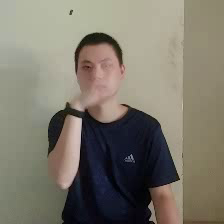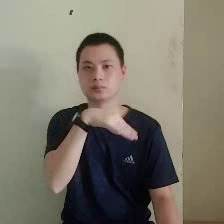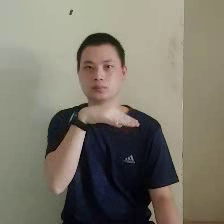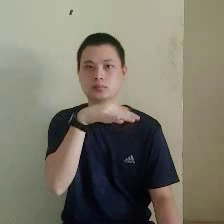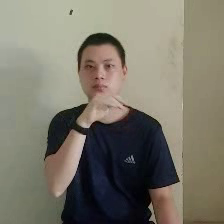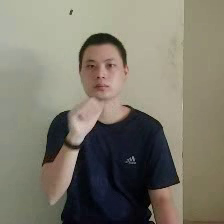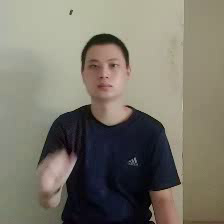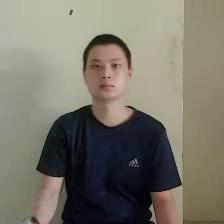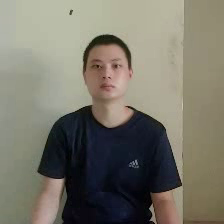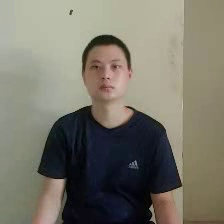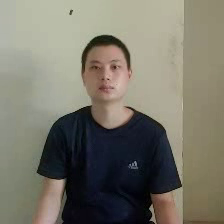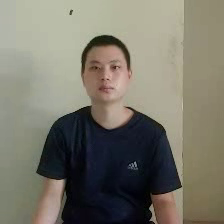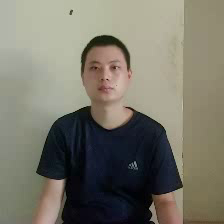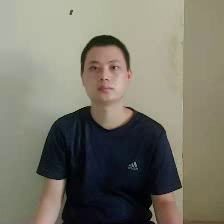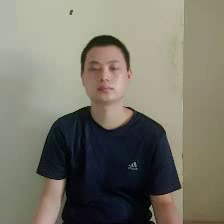Nói xấu